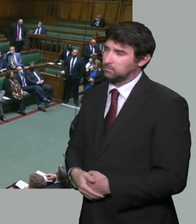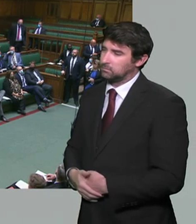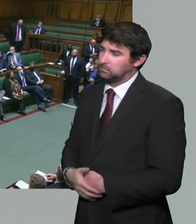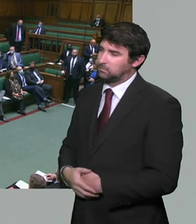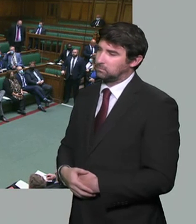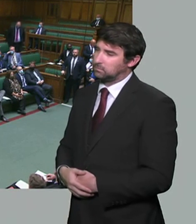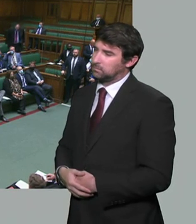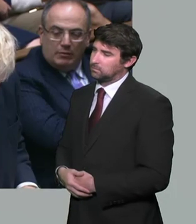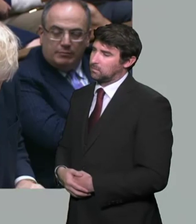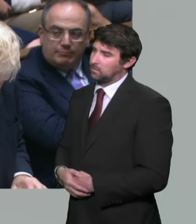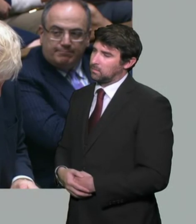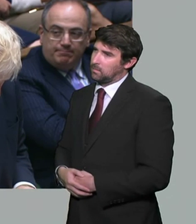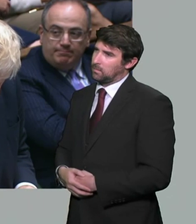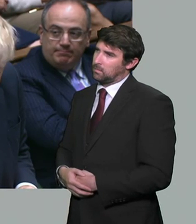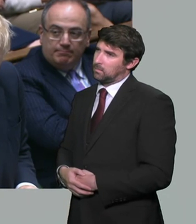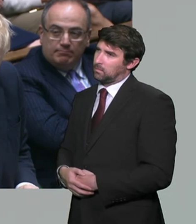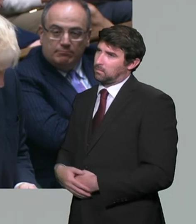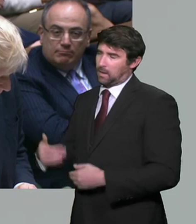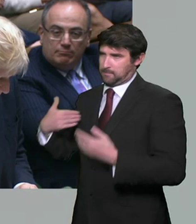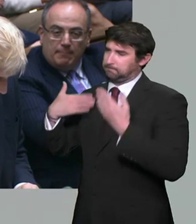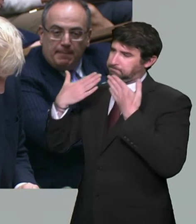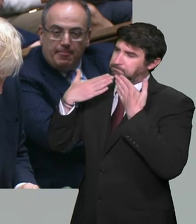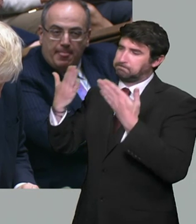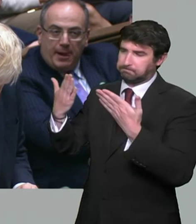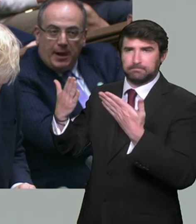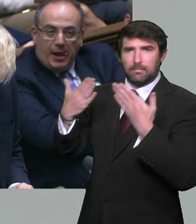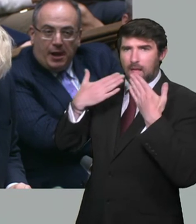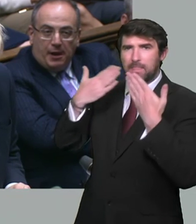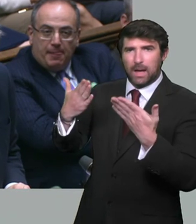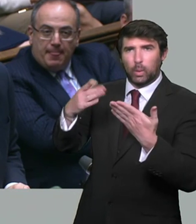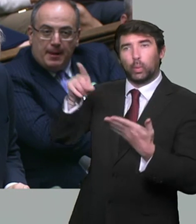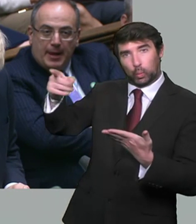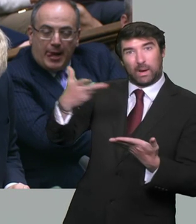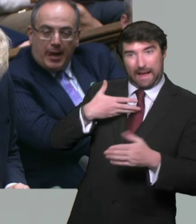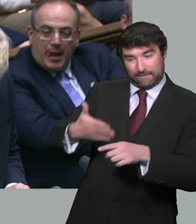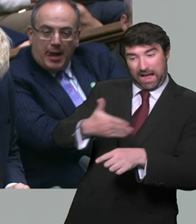I thank the honourable Gentleman for giving me notice of his question.